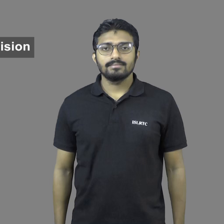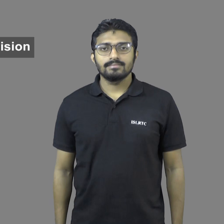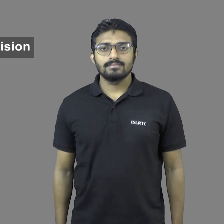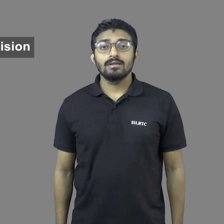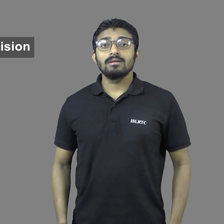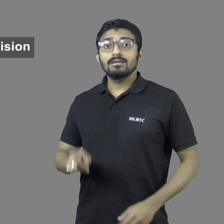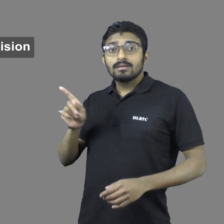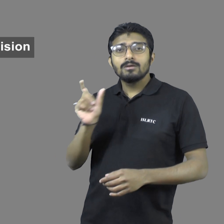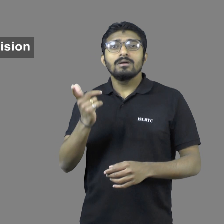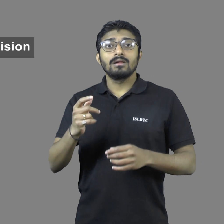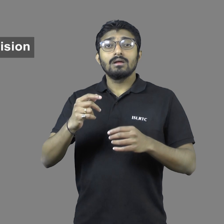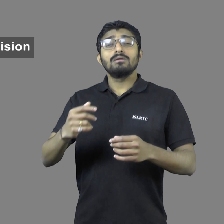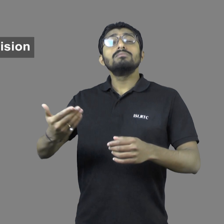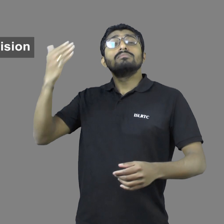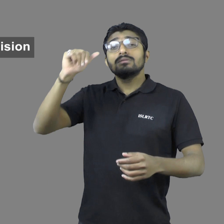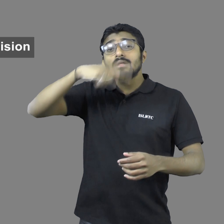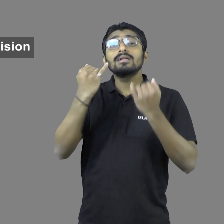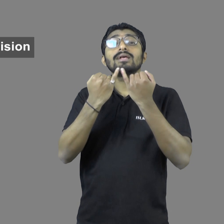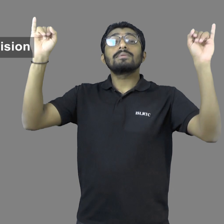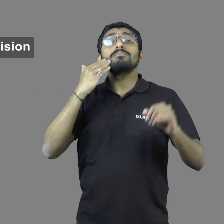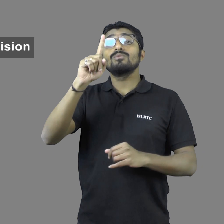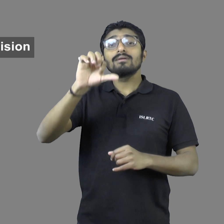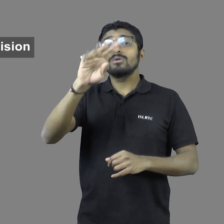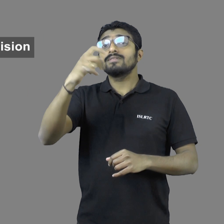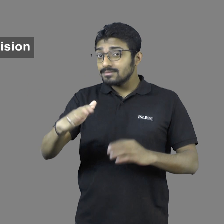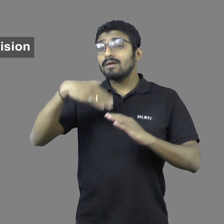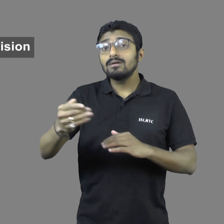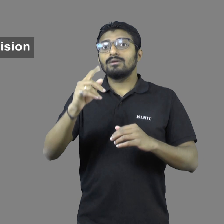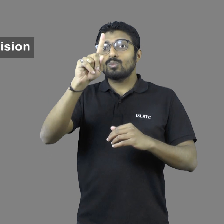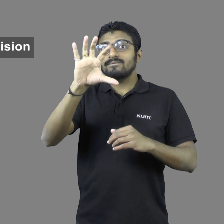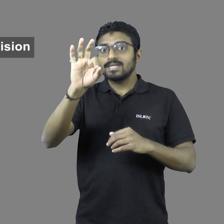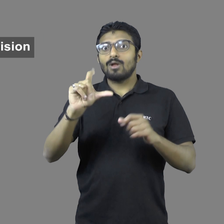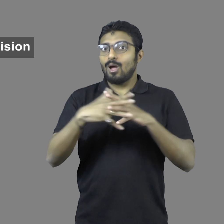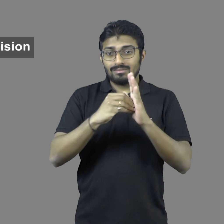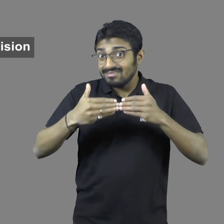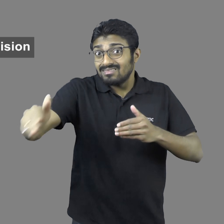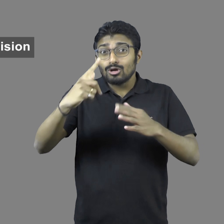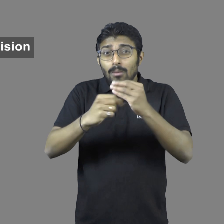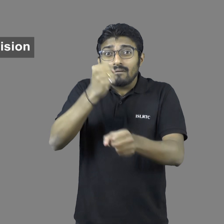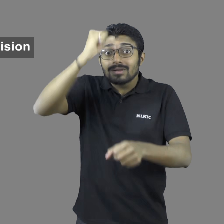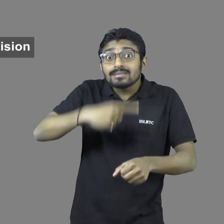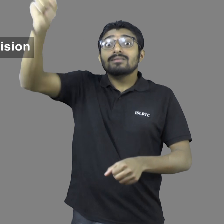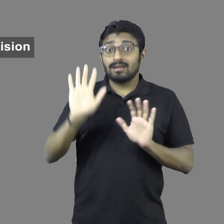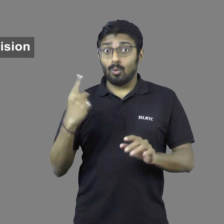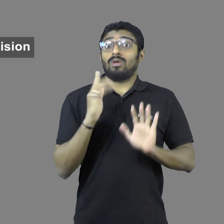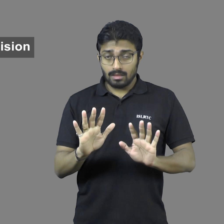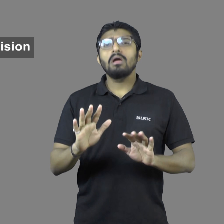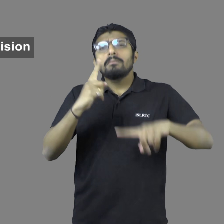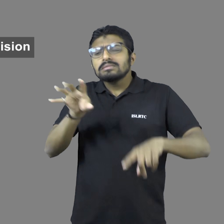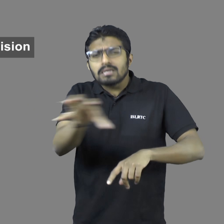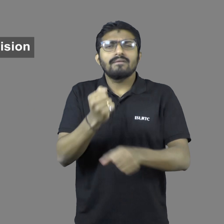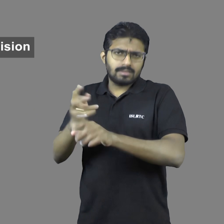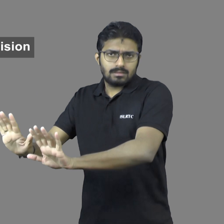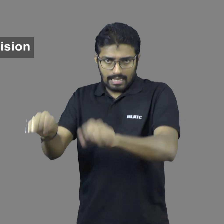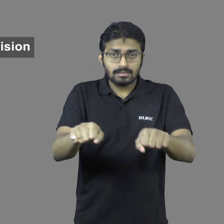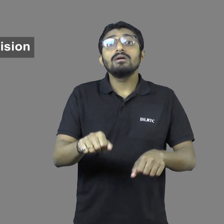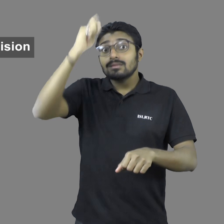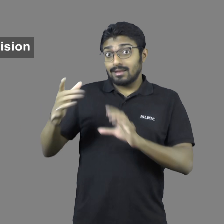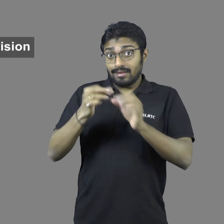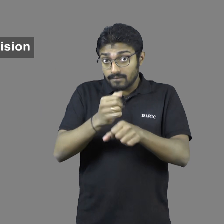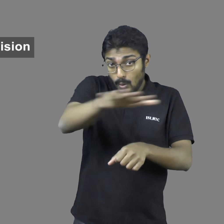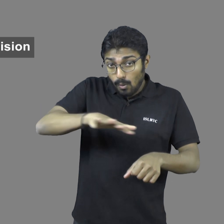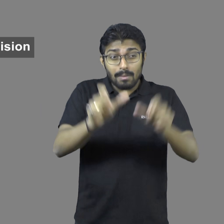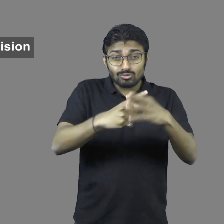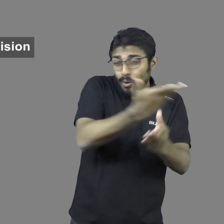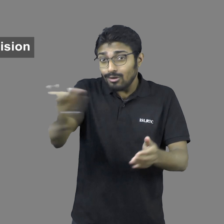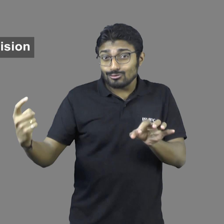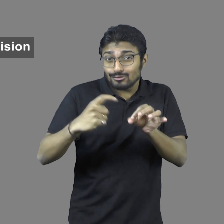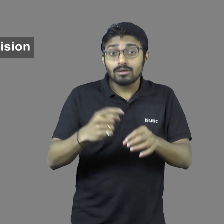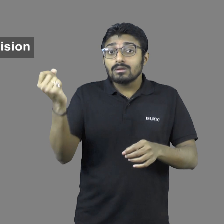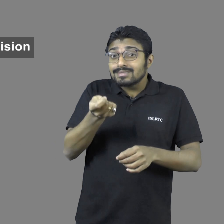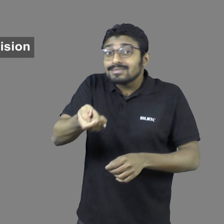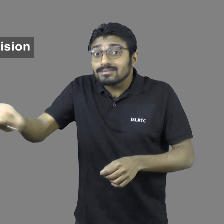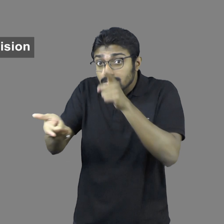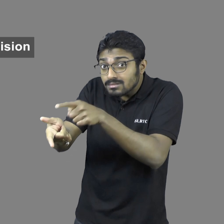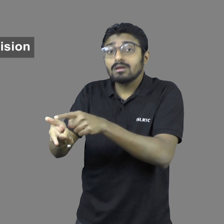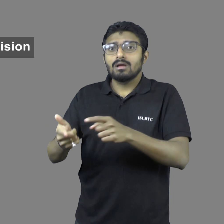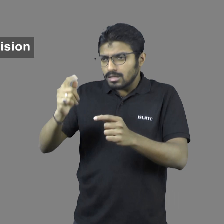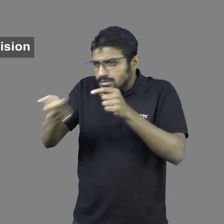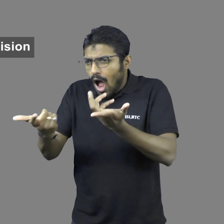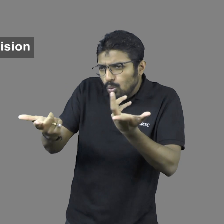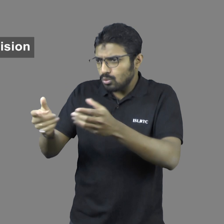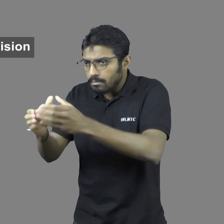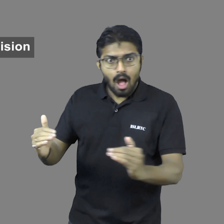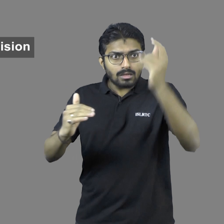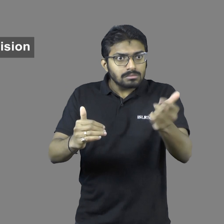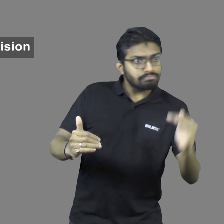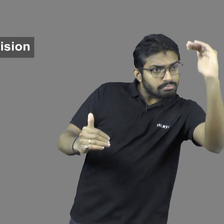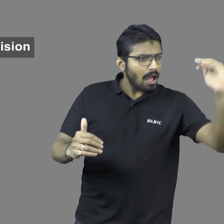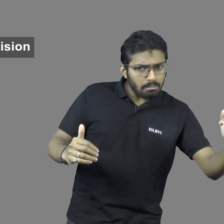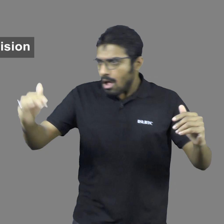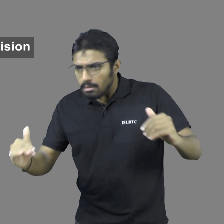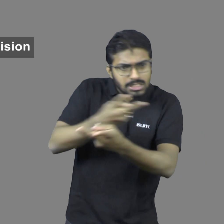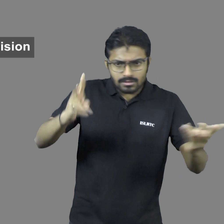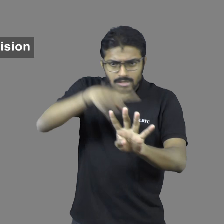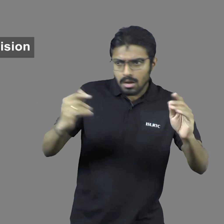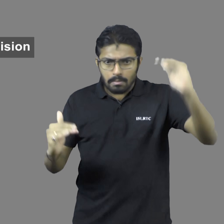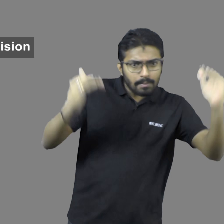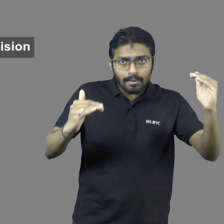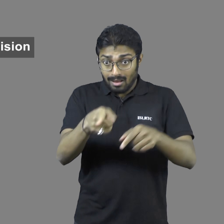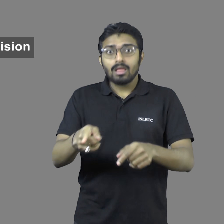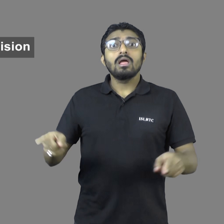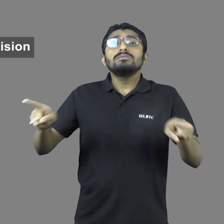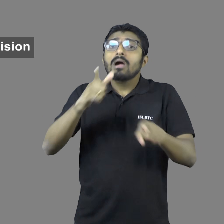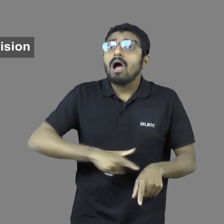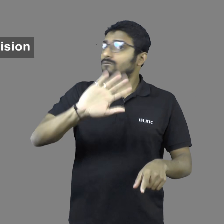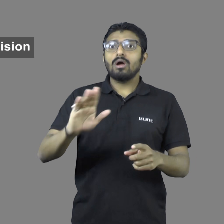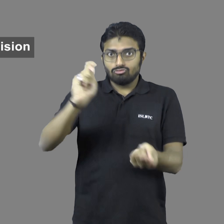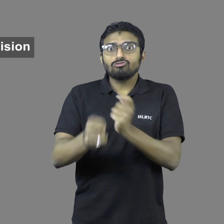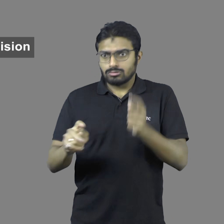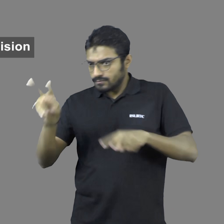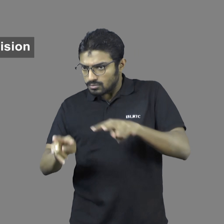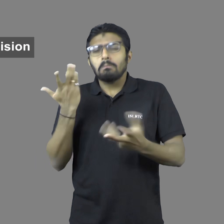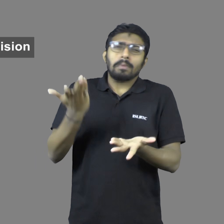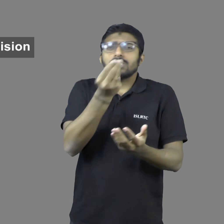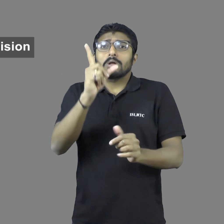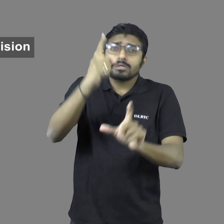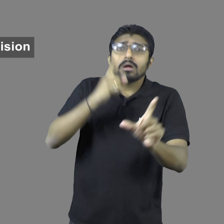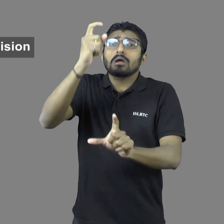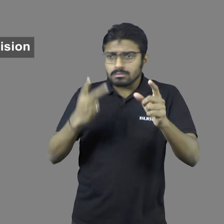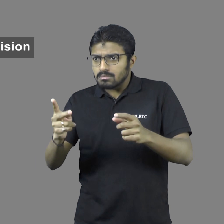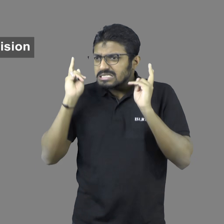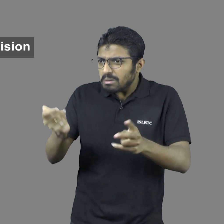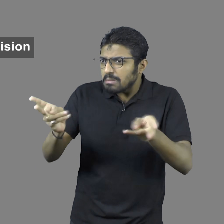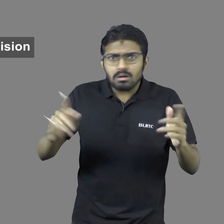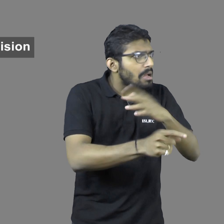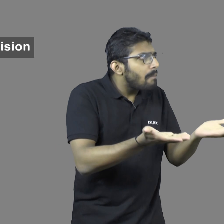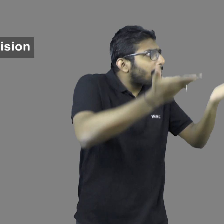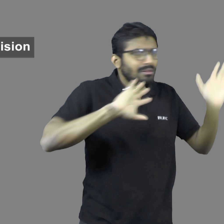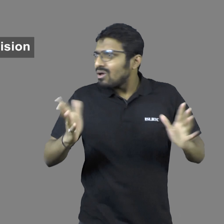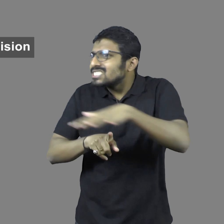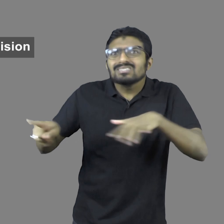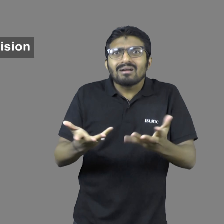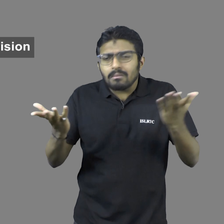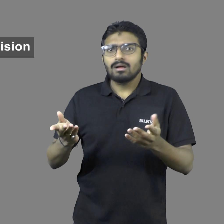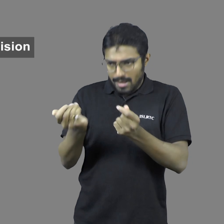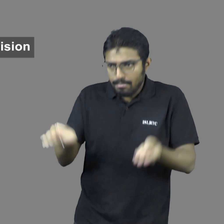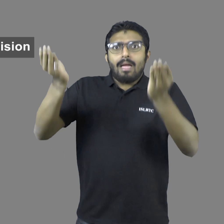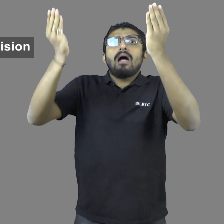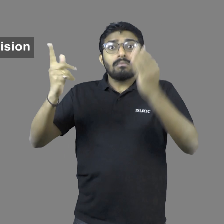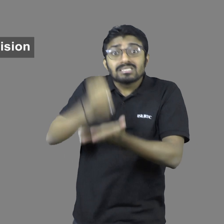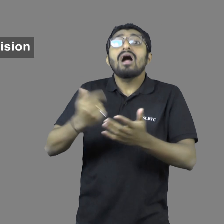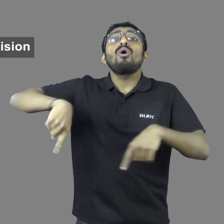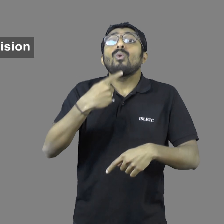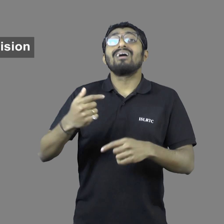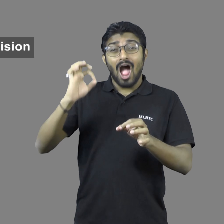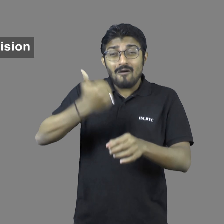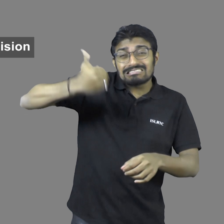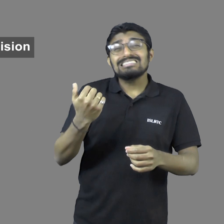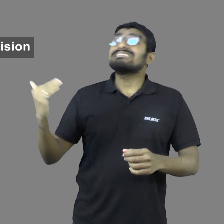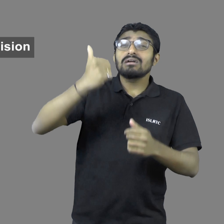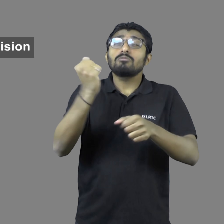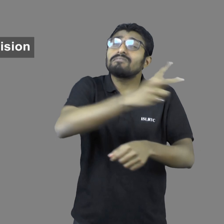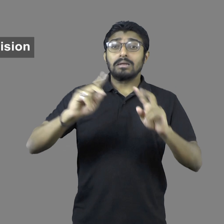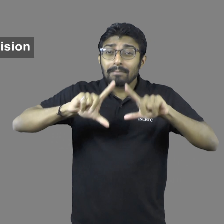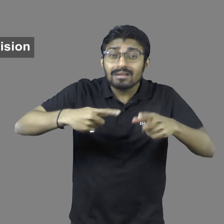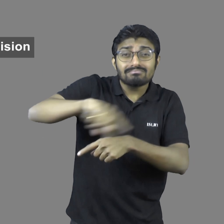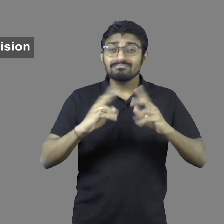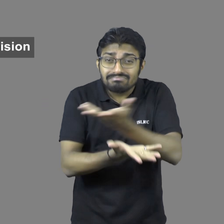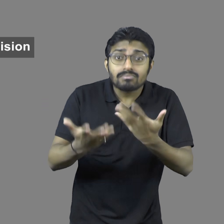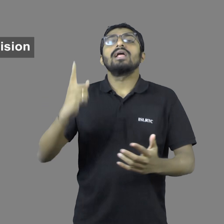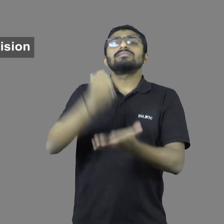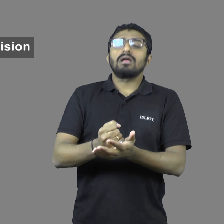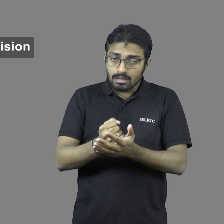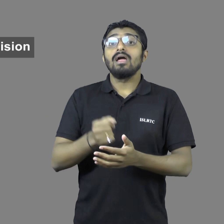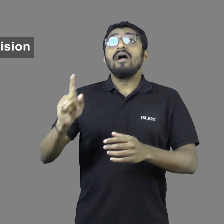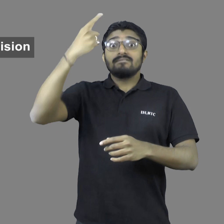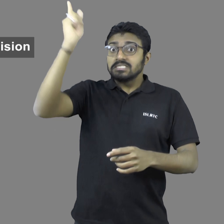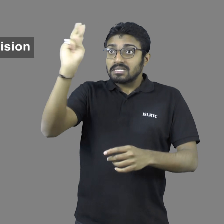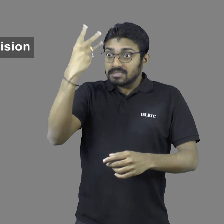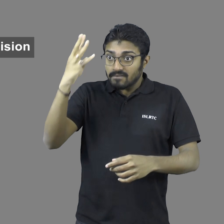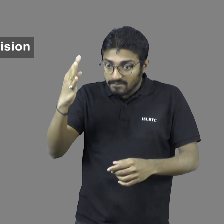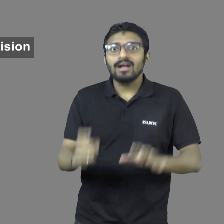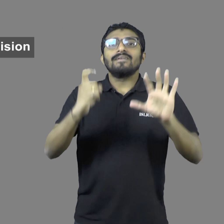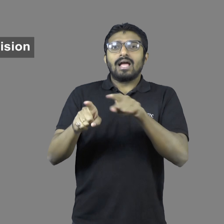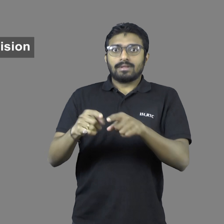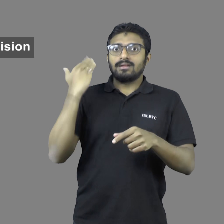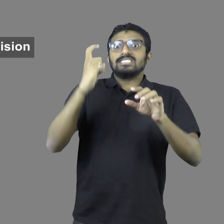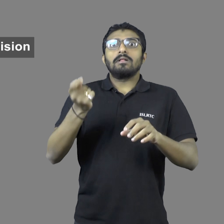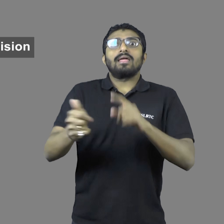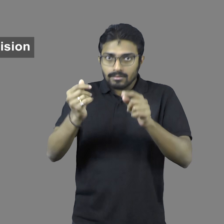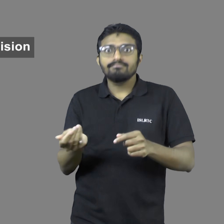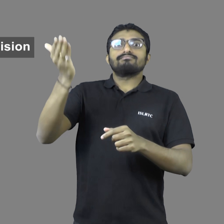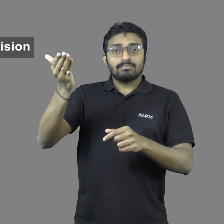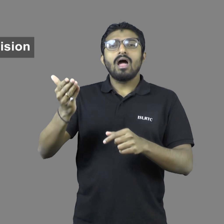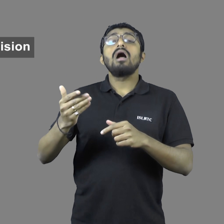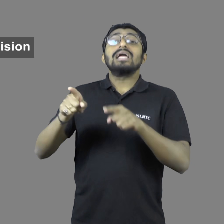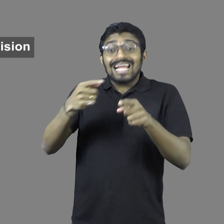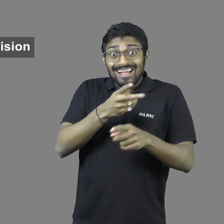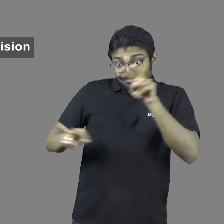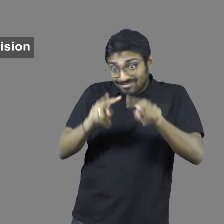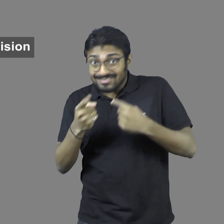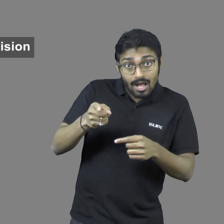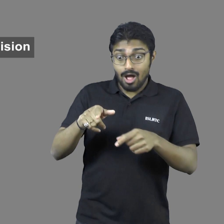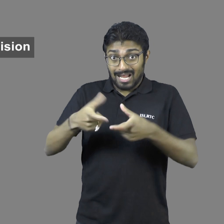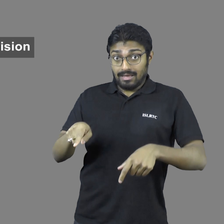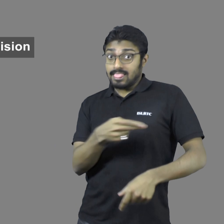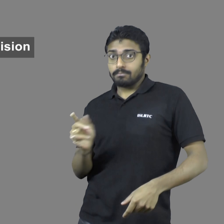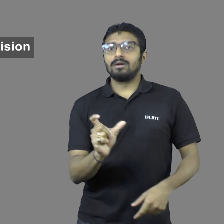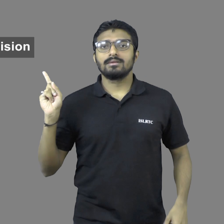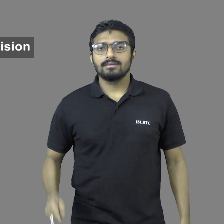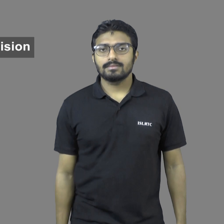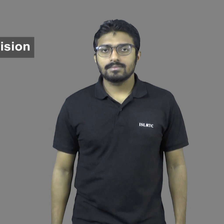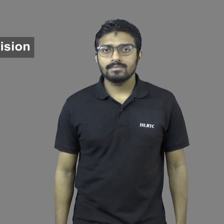Pay Commission